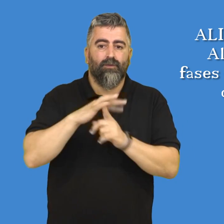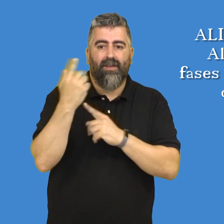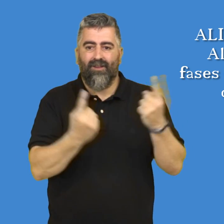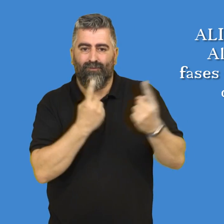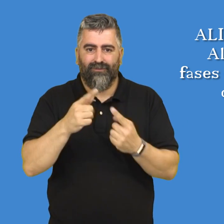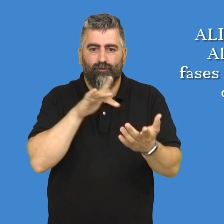alguno